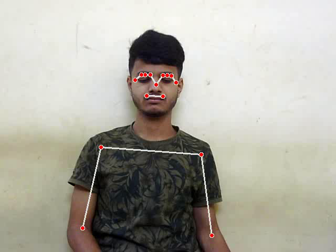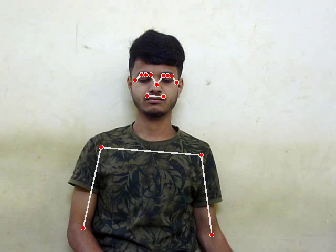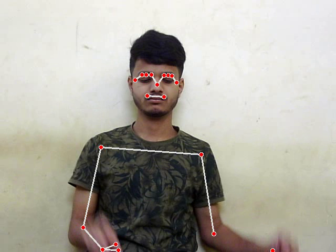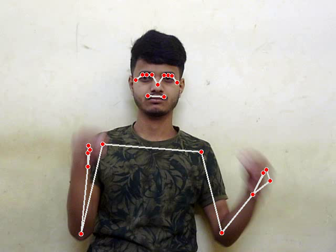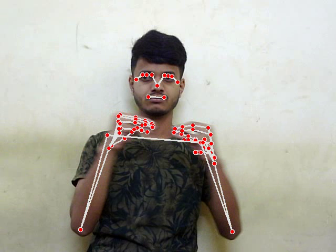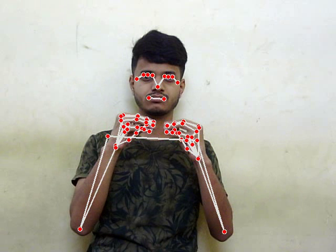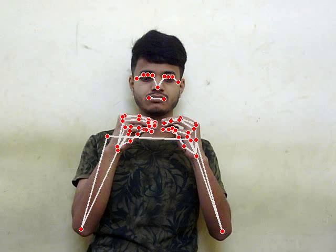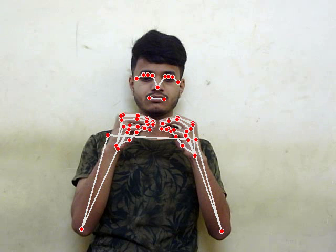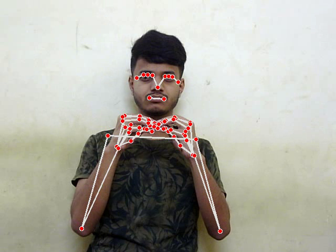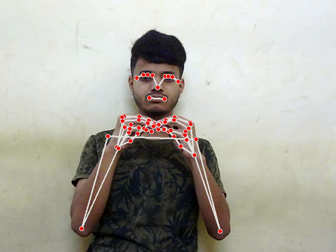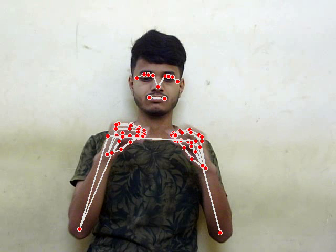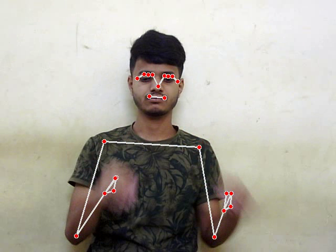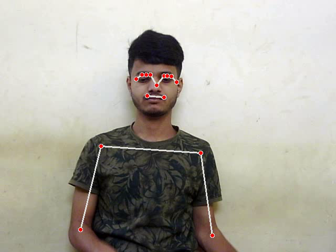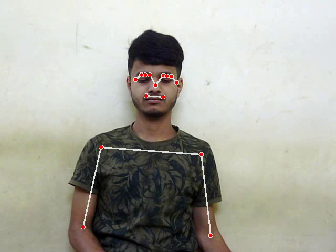more